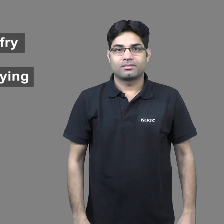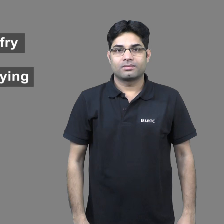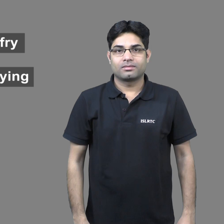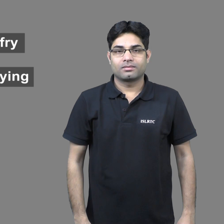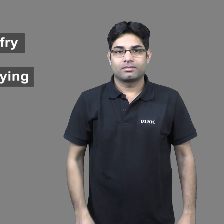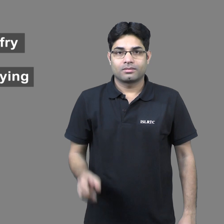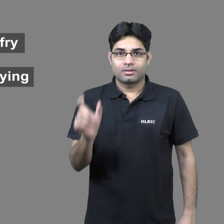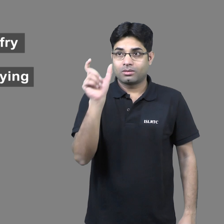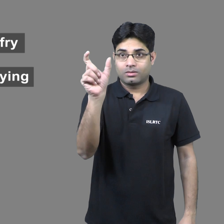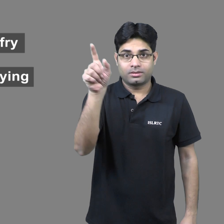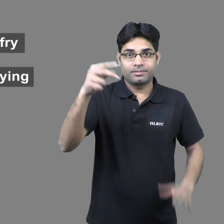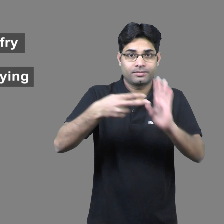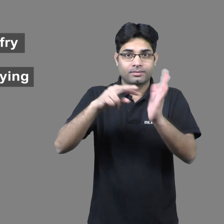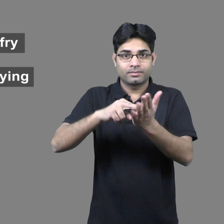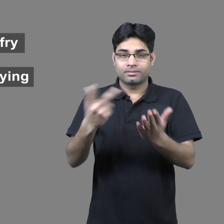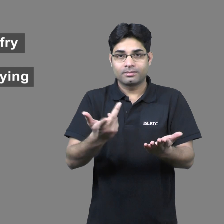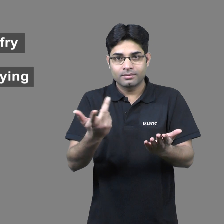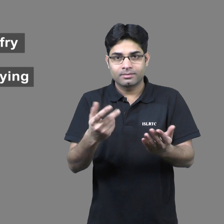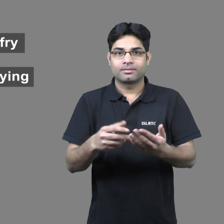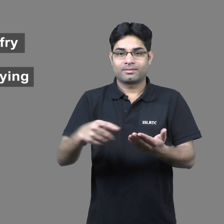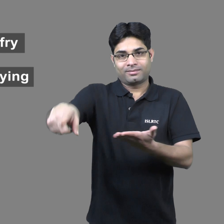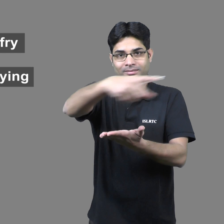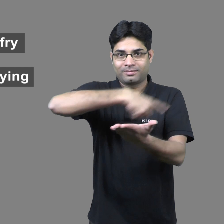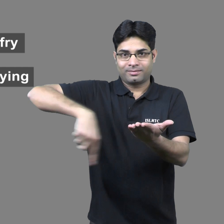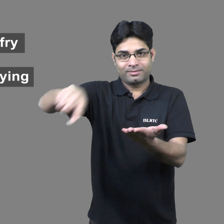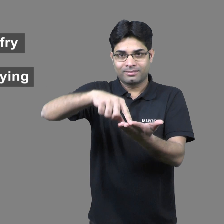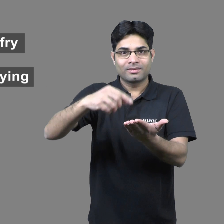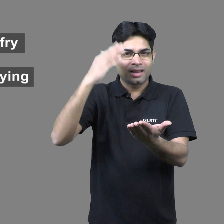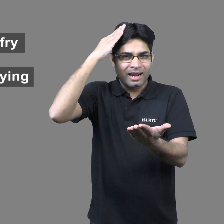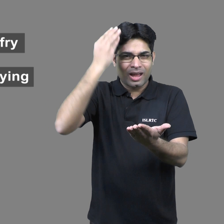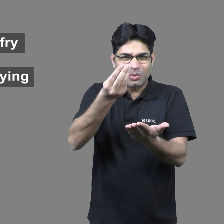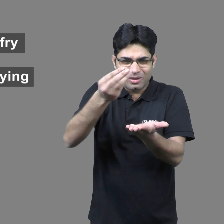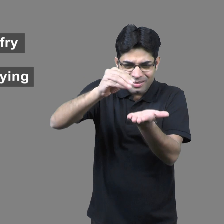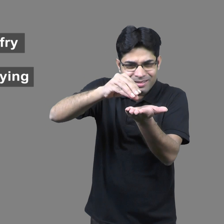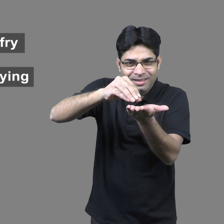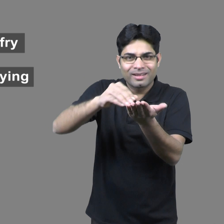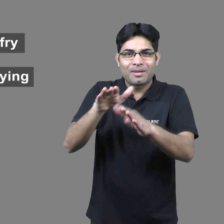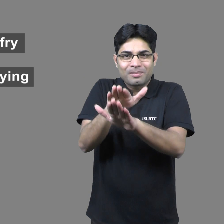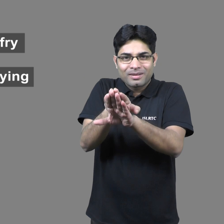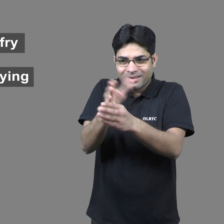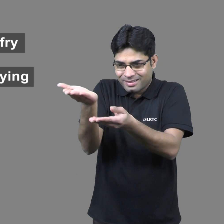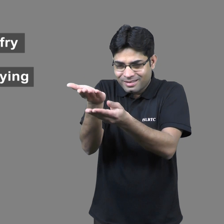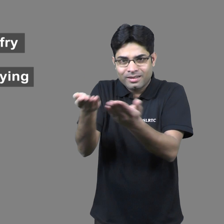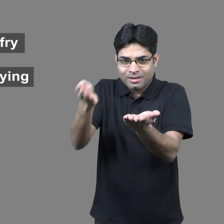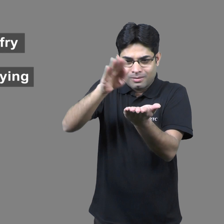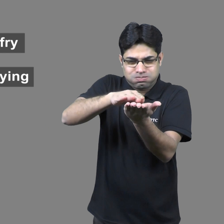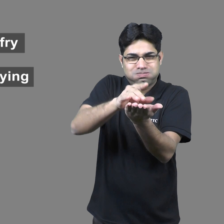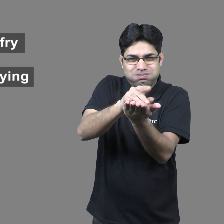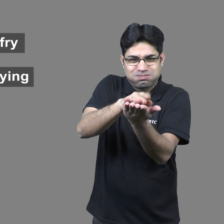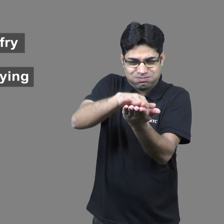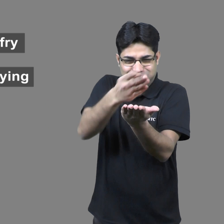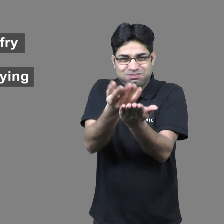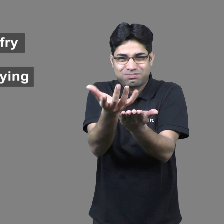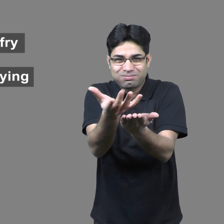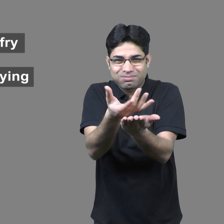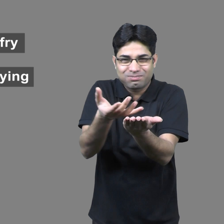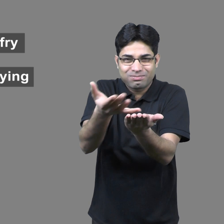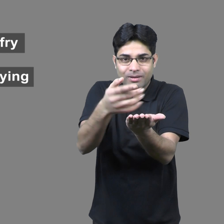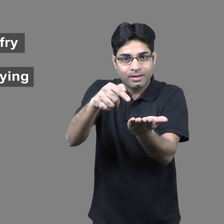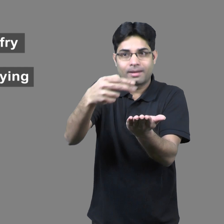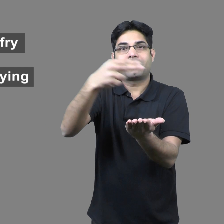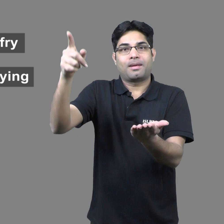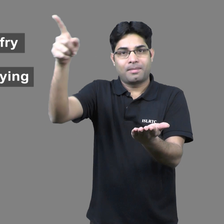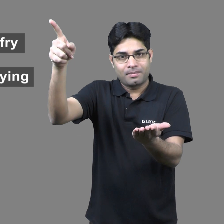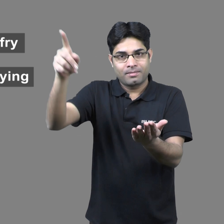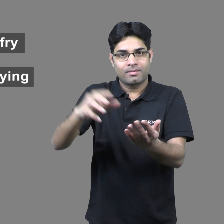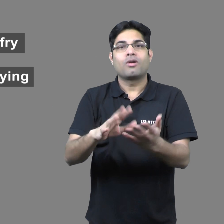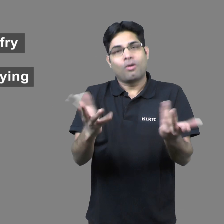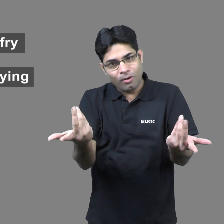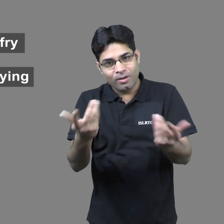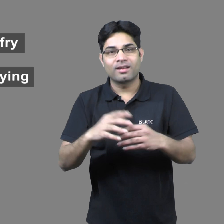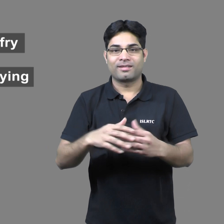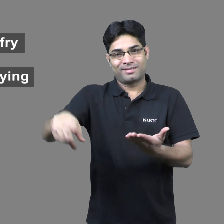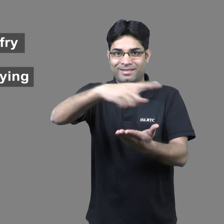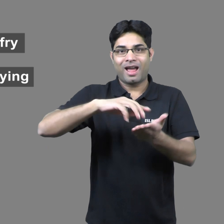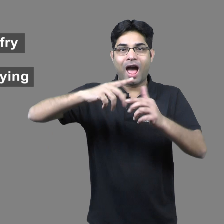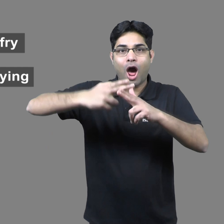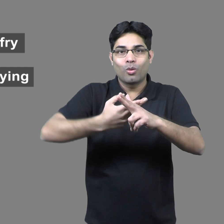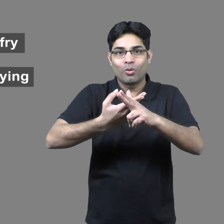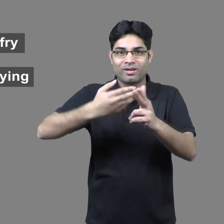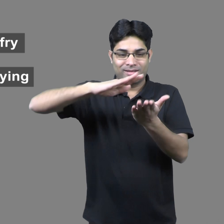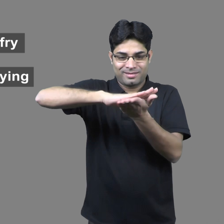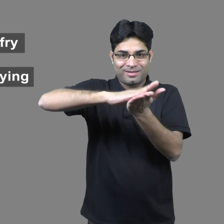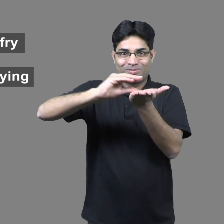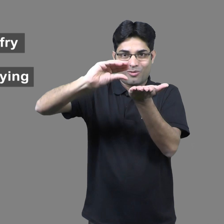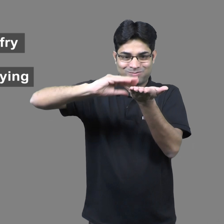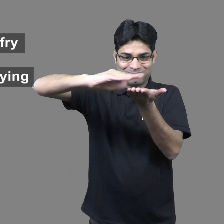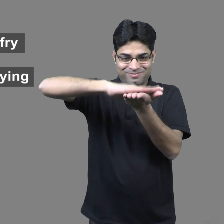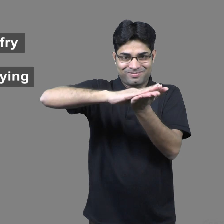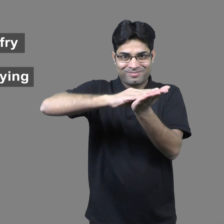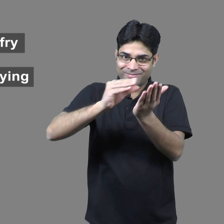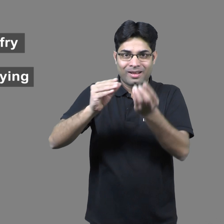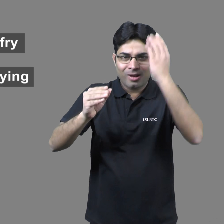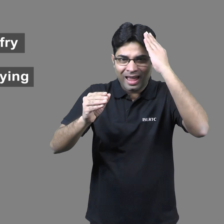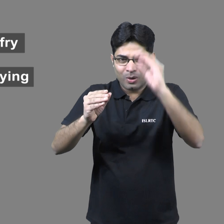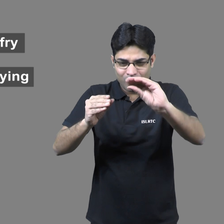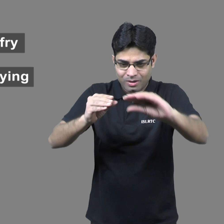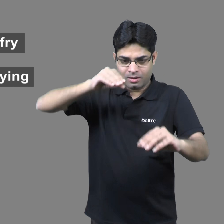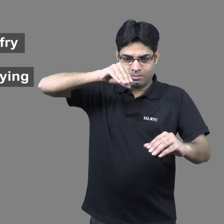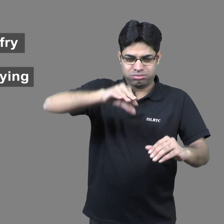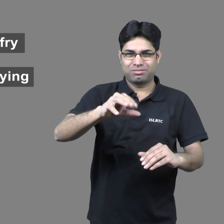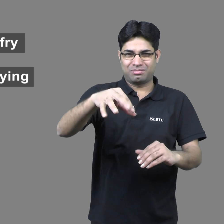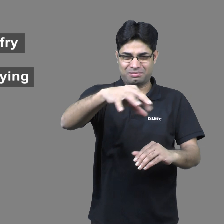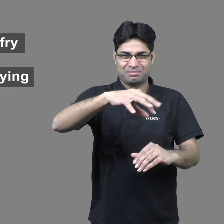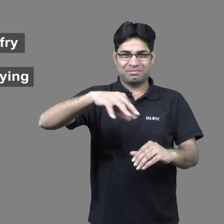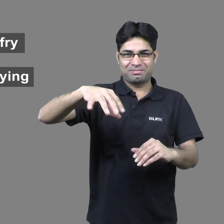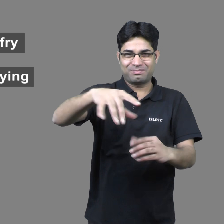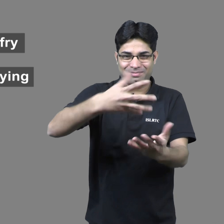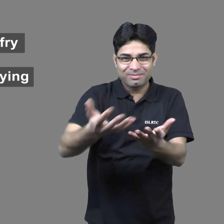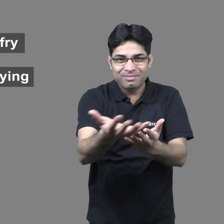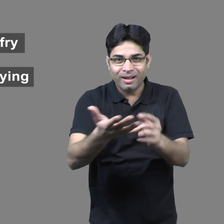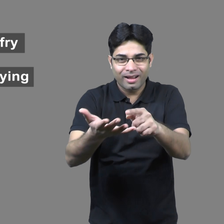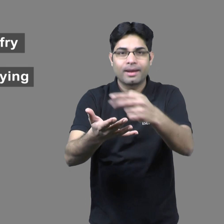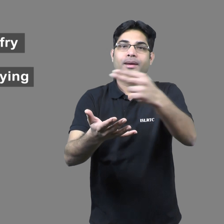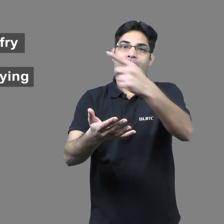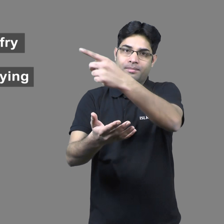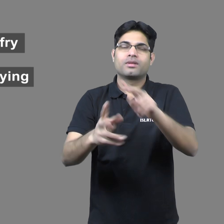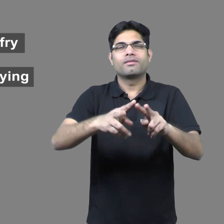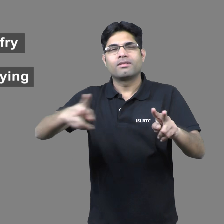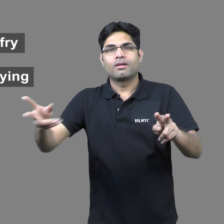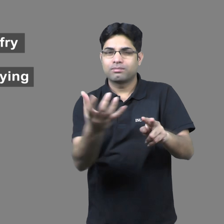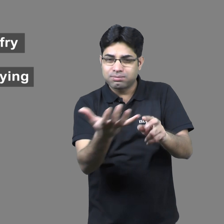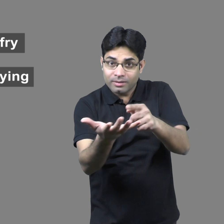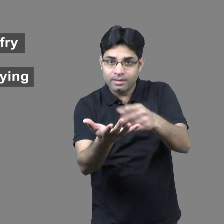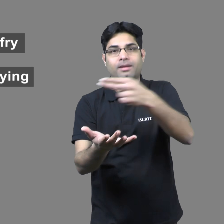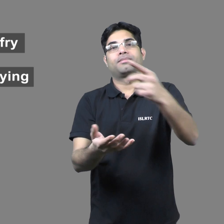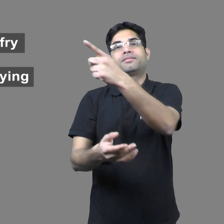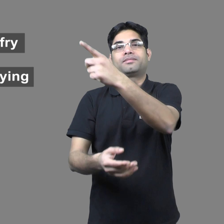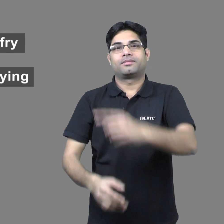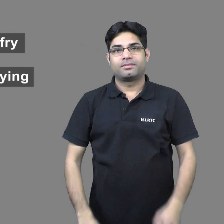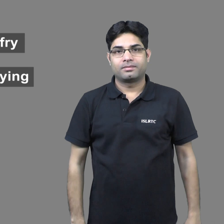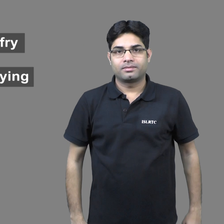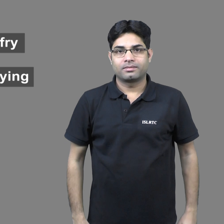Pan Fry Pan Frying